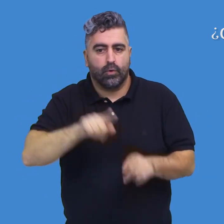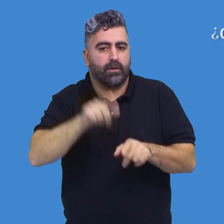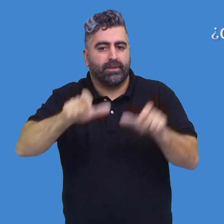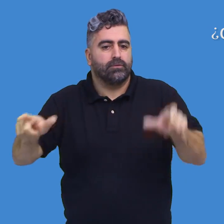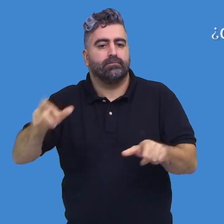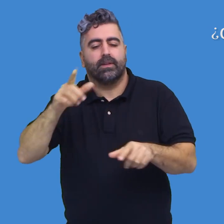persona